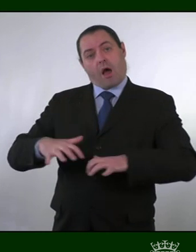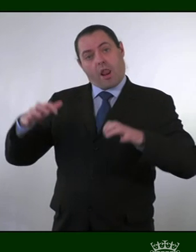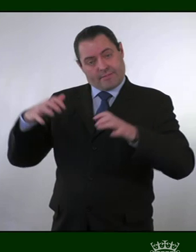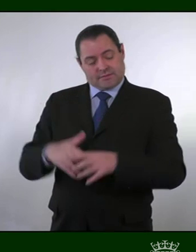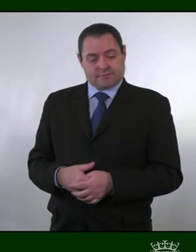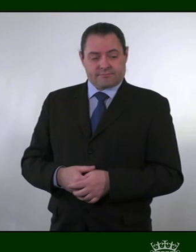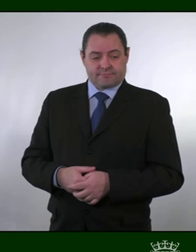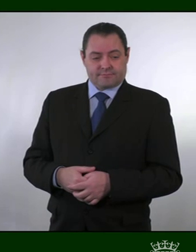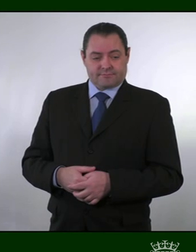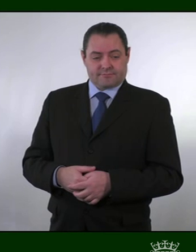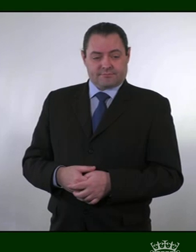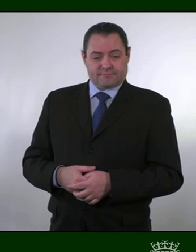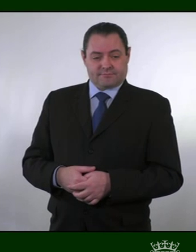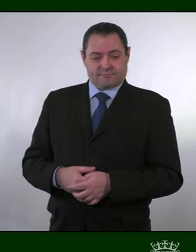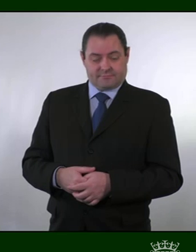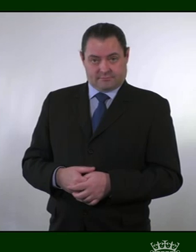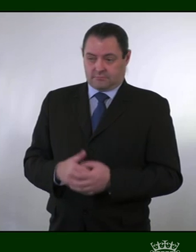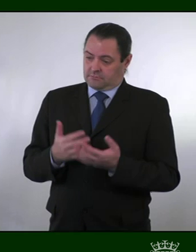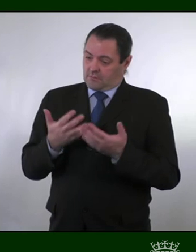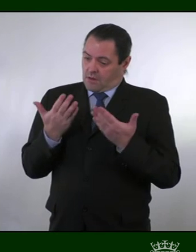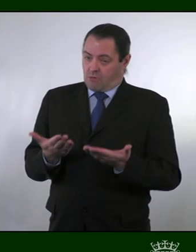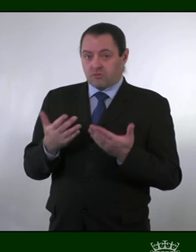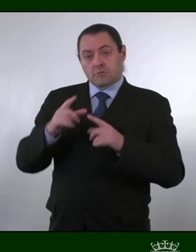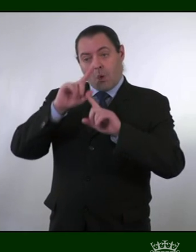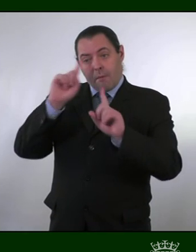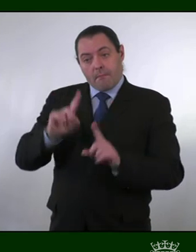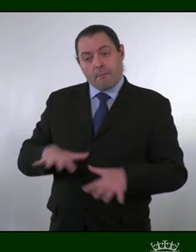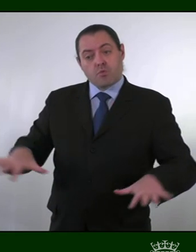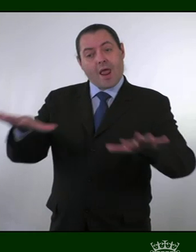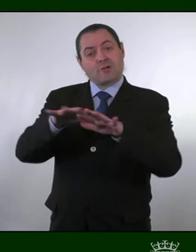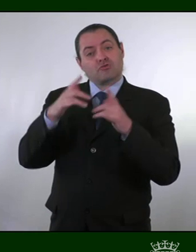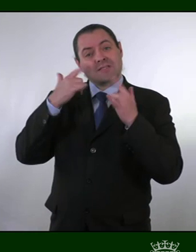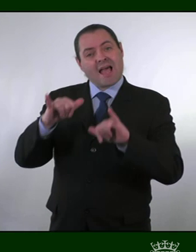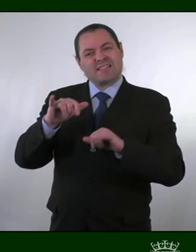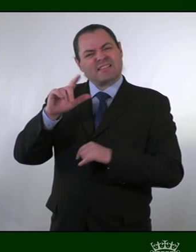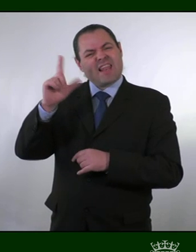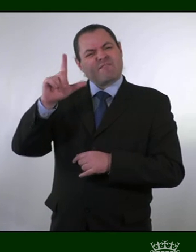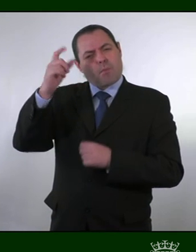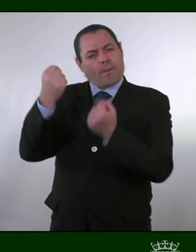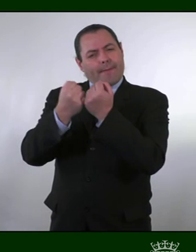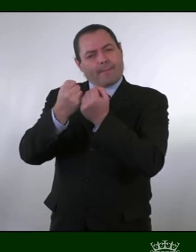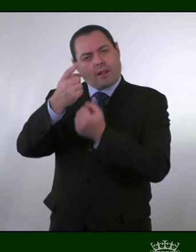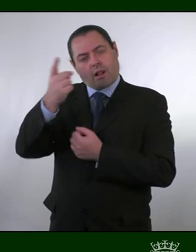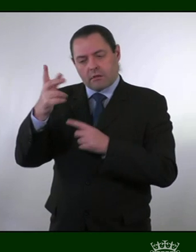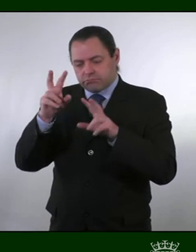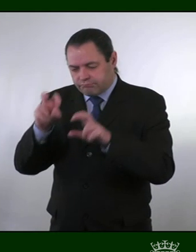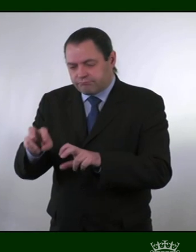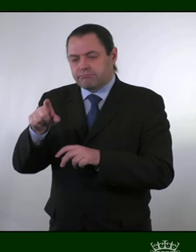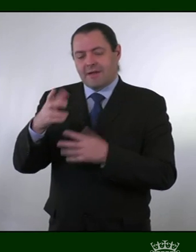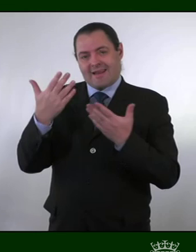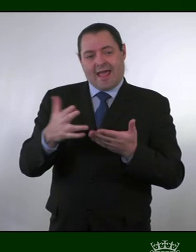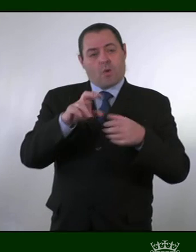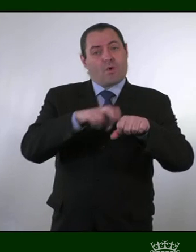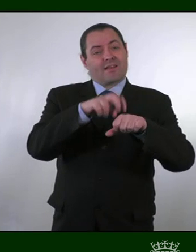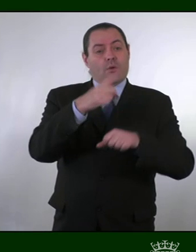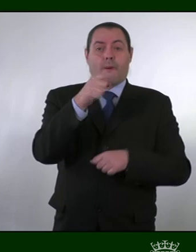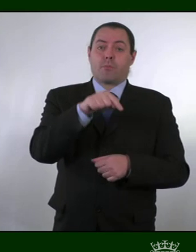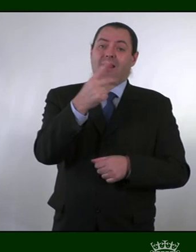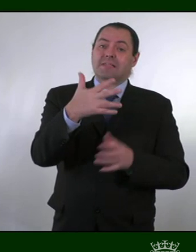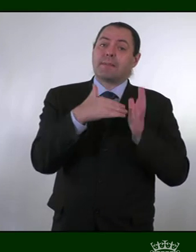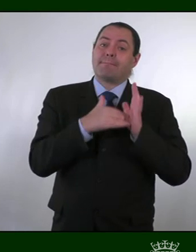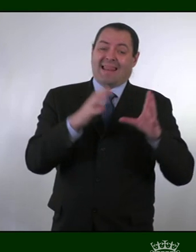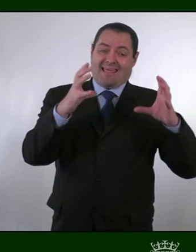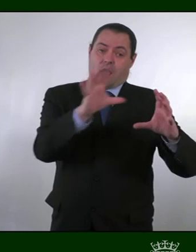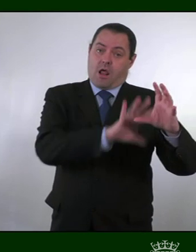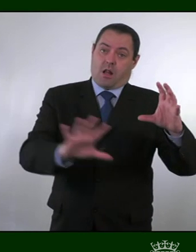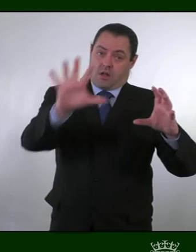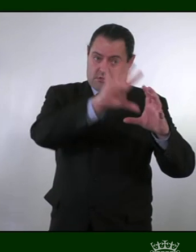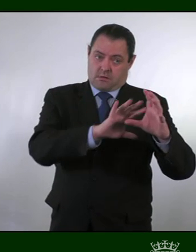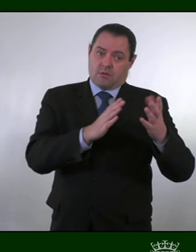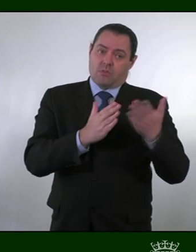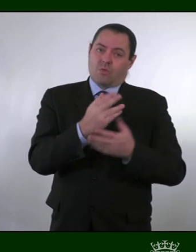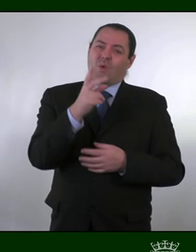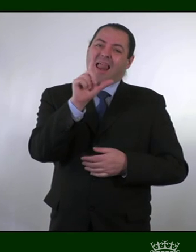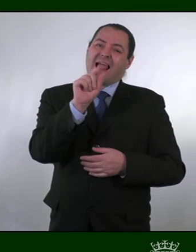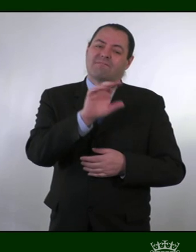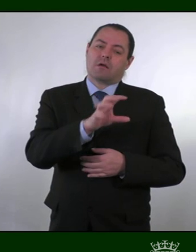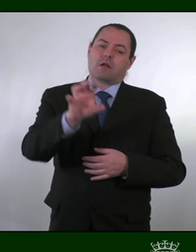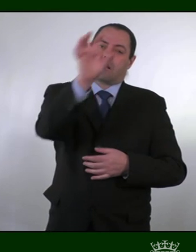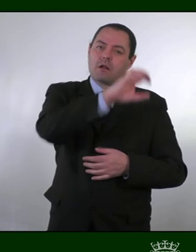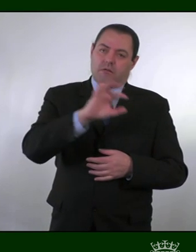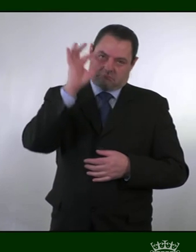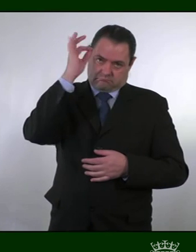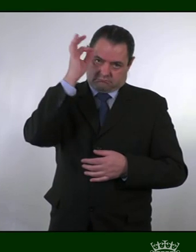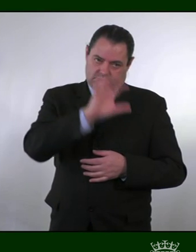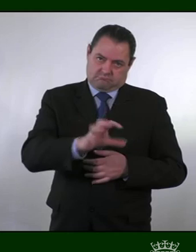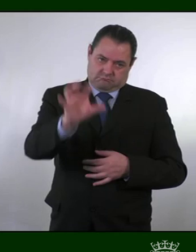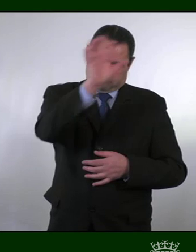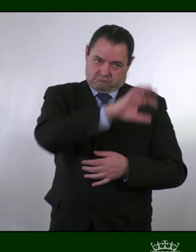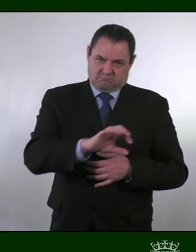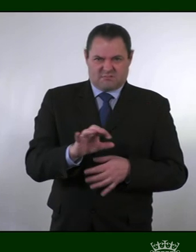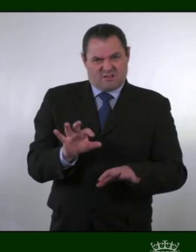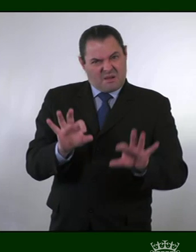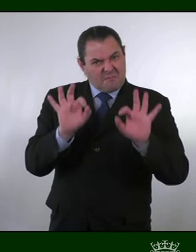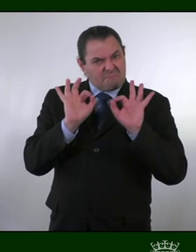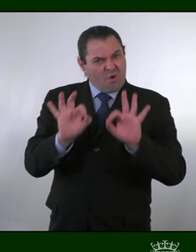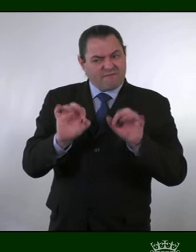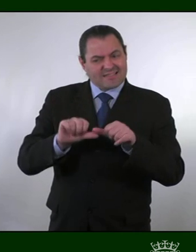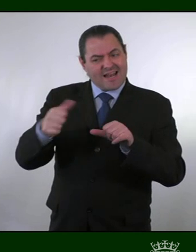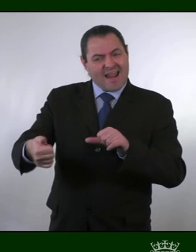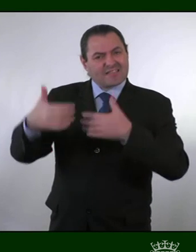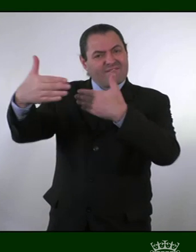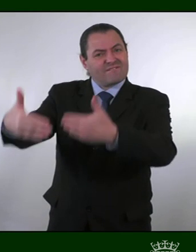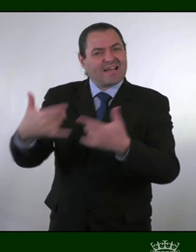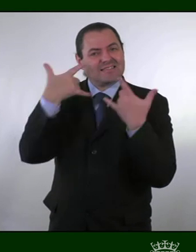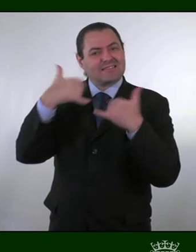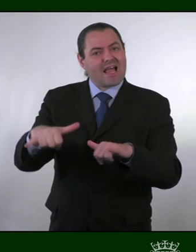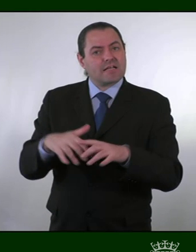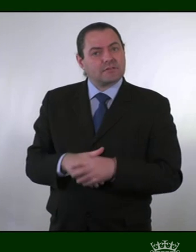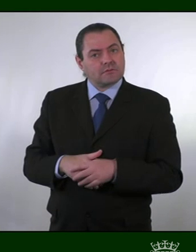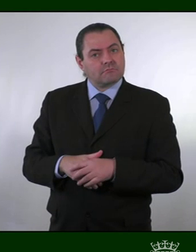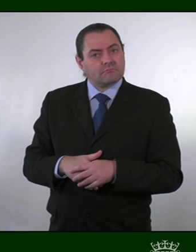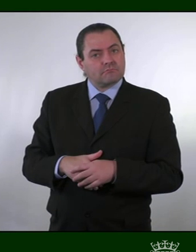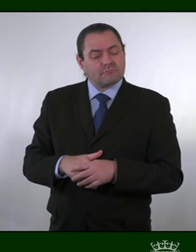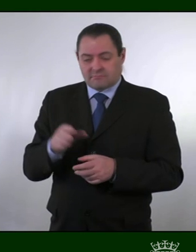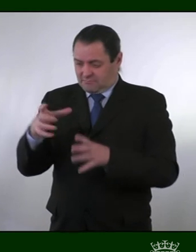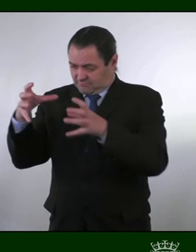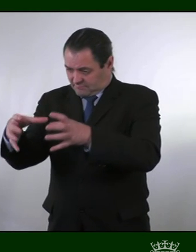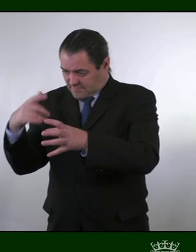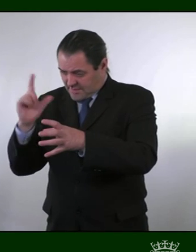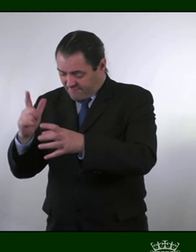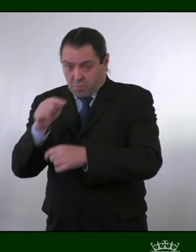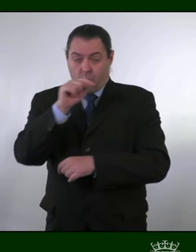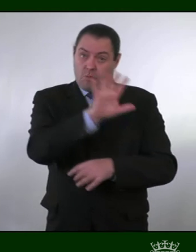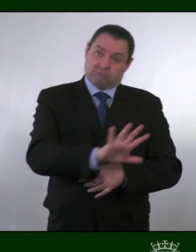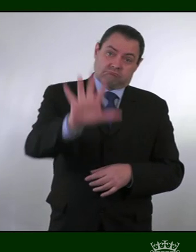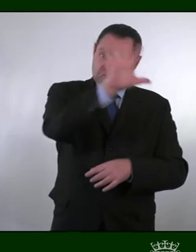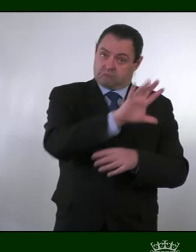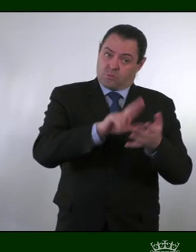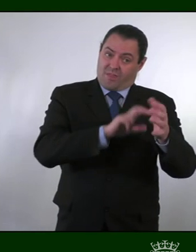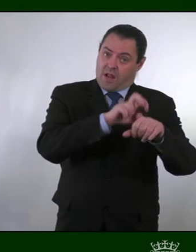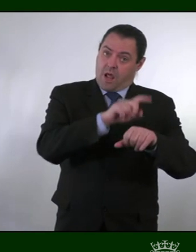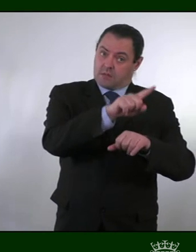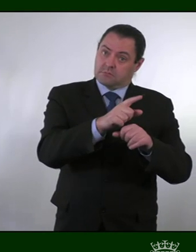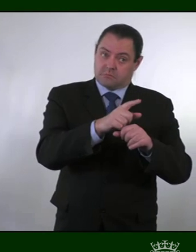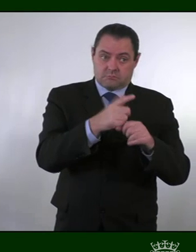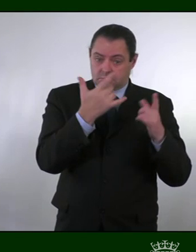Following on from the current population testing initiative in Liverpool, does the Prime Minister agree that Northern Ireland’s 1.8 million population, which is spread across 11 local government districts, would prove ideal for the next phase of the Government’s ongoing programme of work on large-scale covid testing?